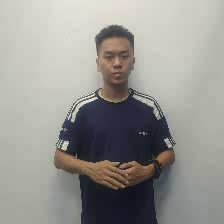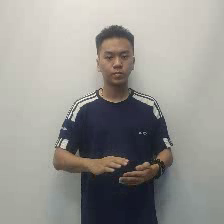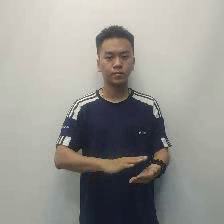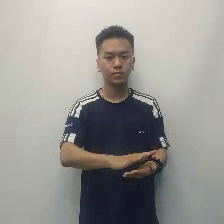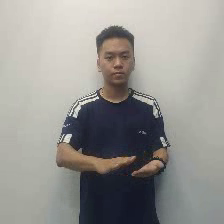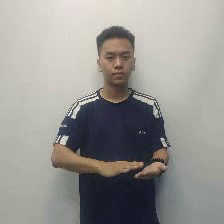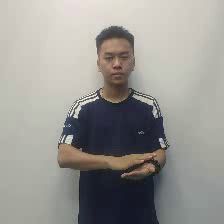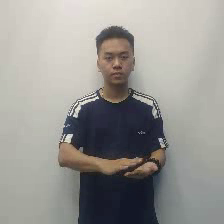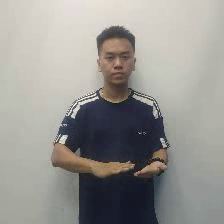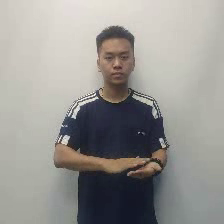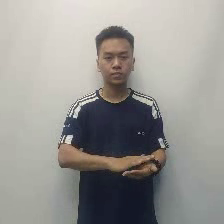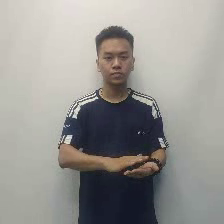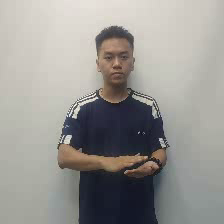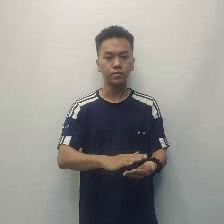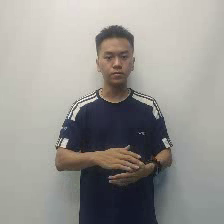Xin lỗi